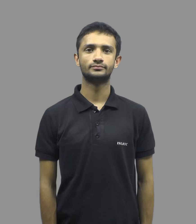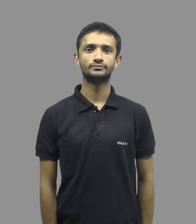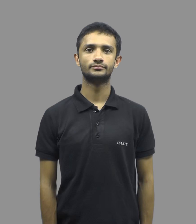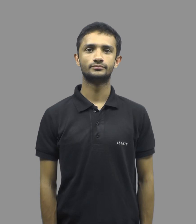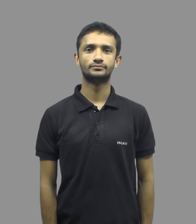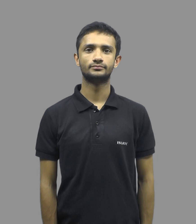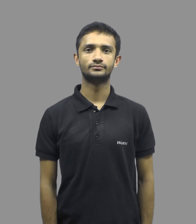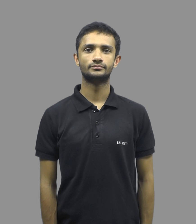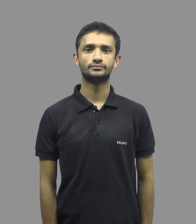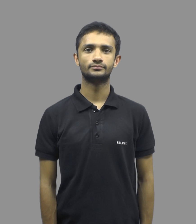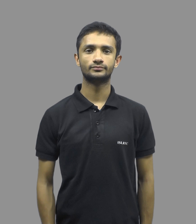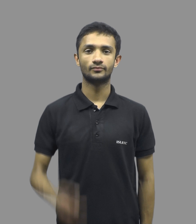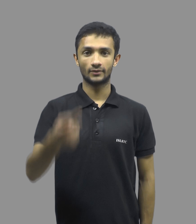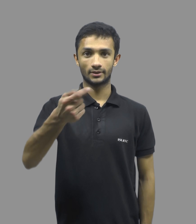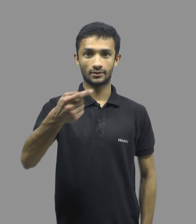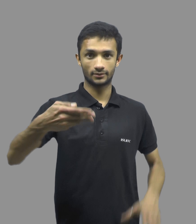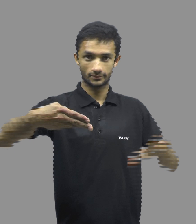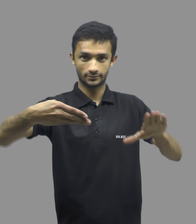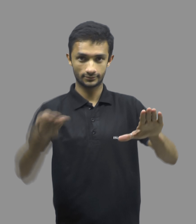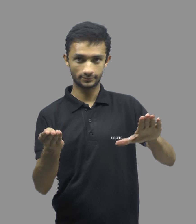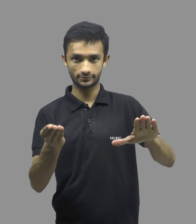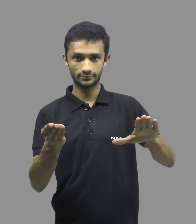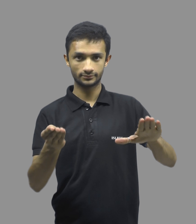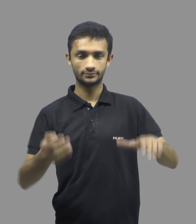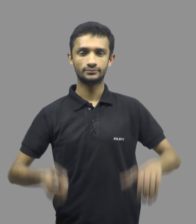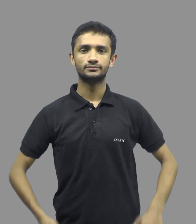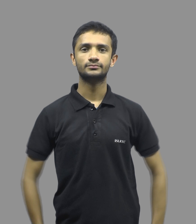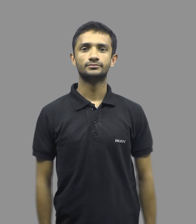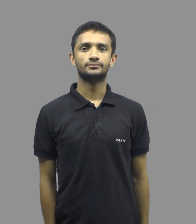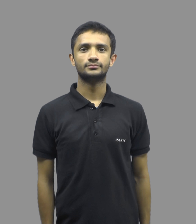Cheque